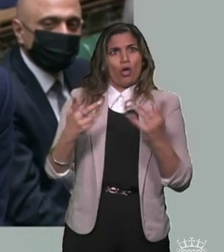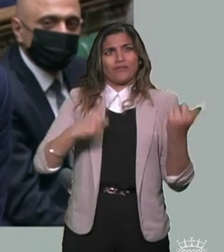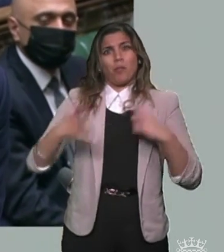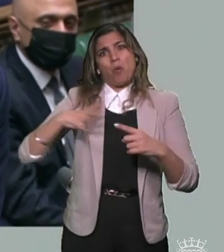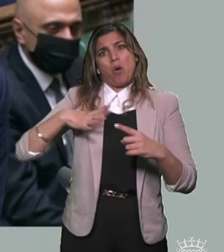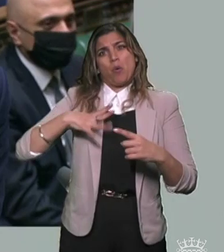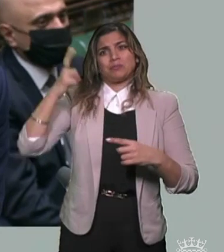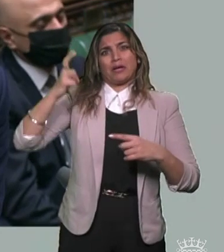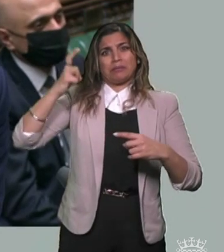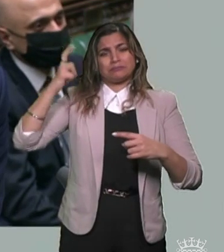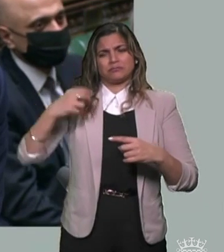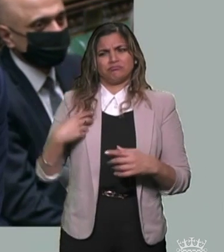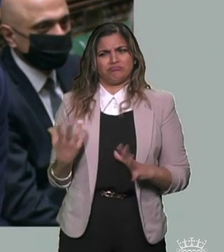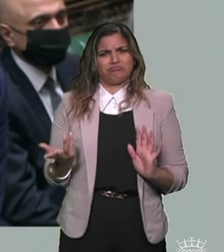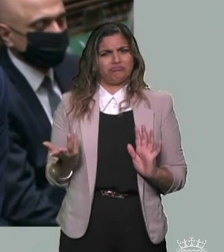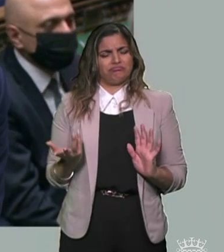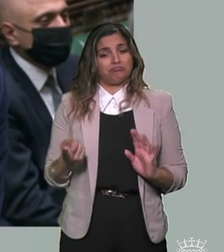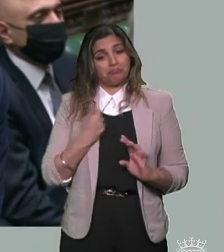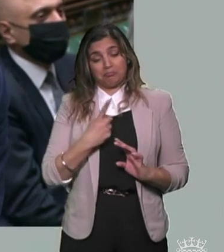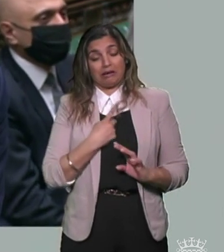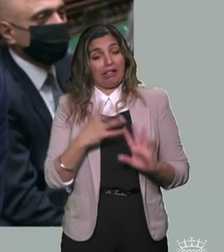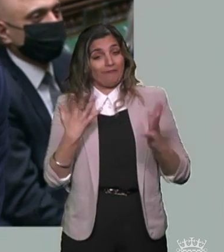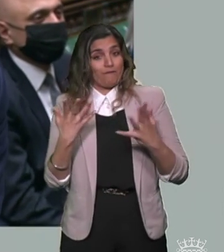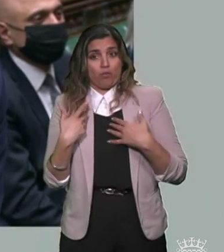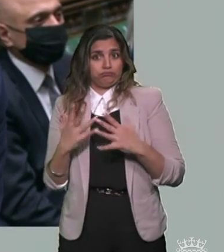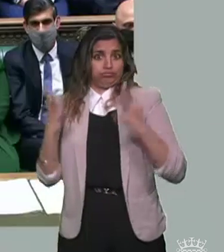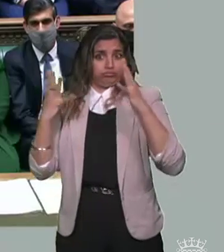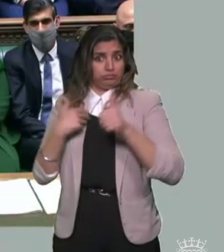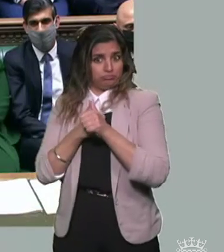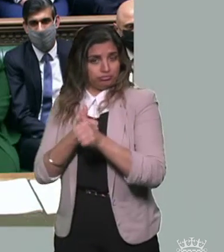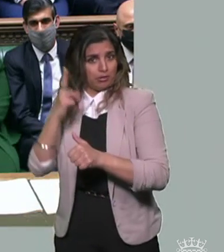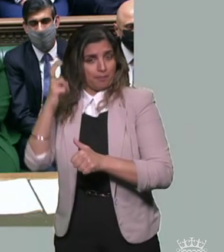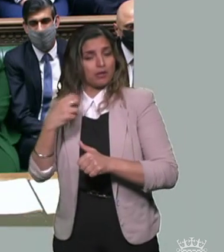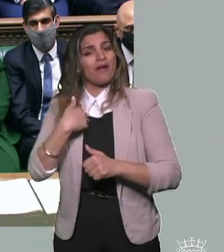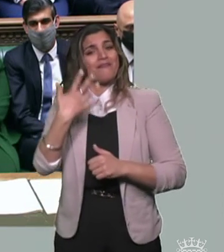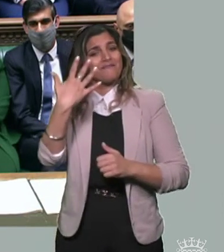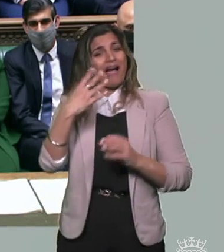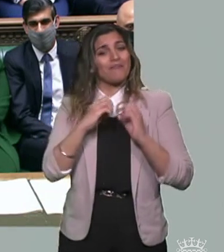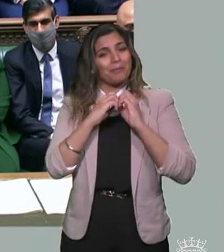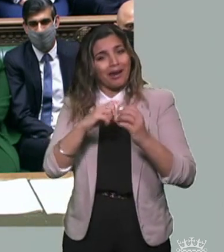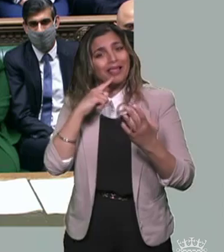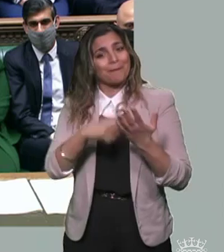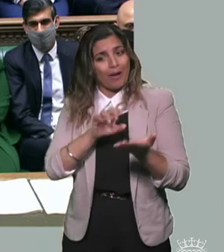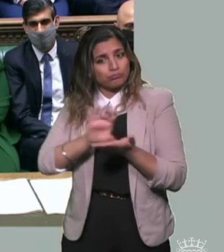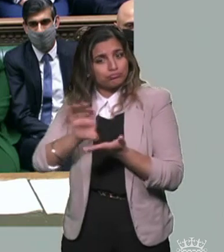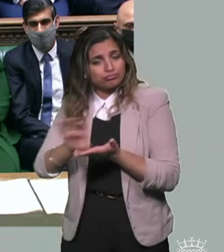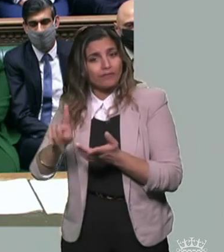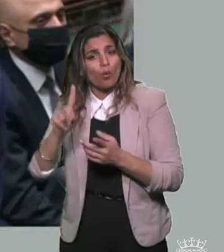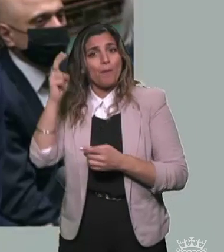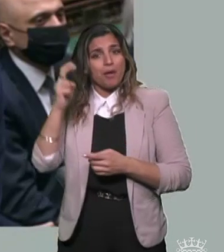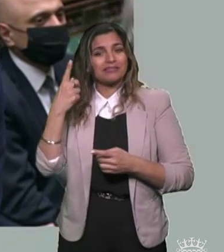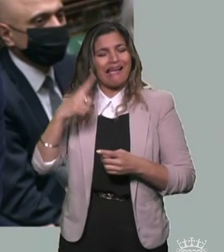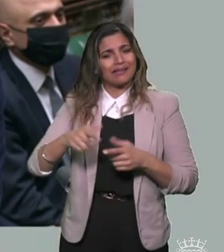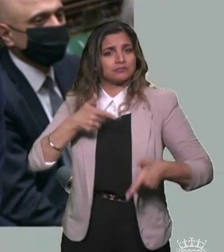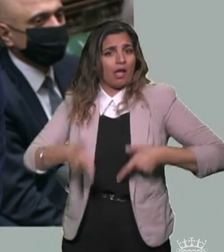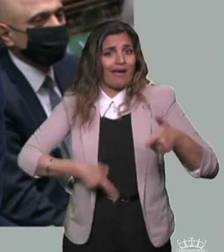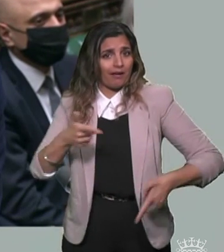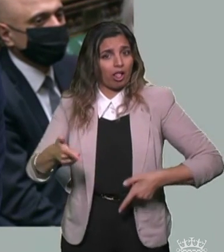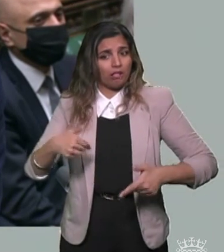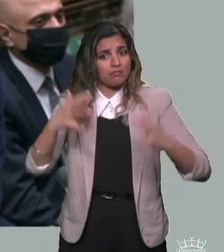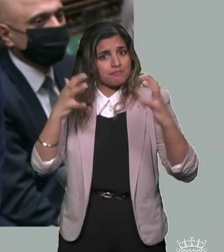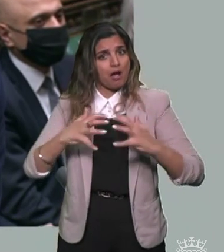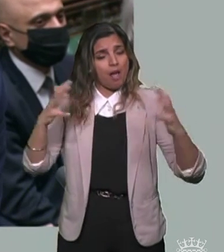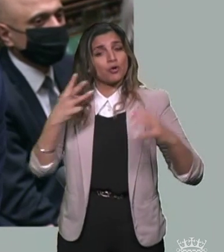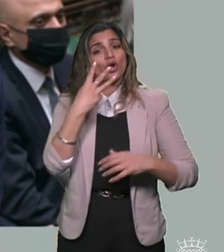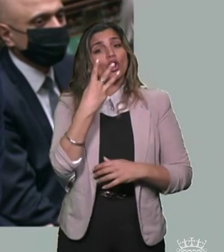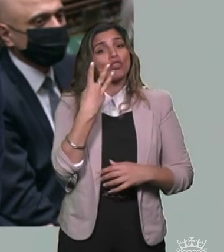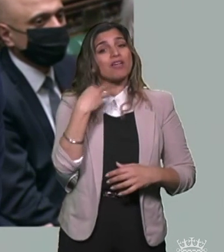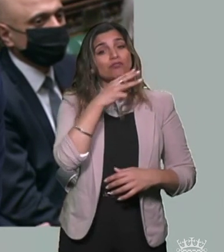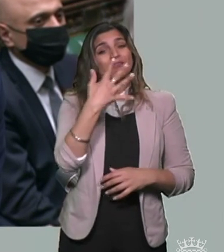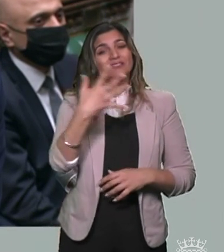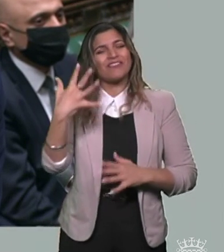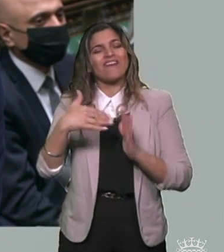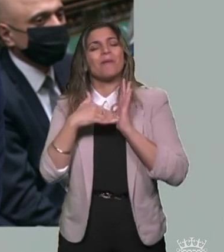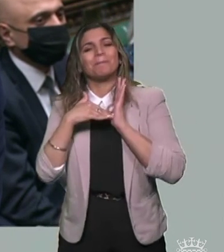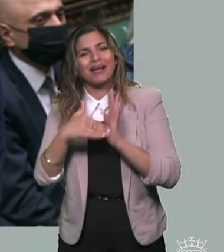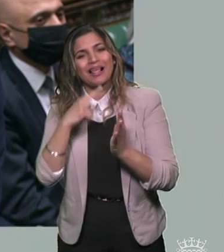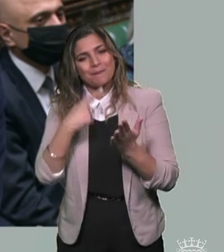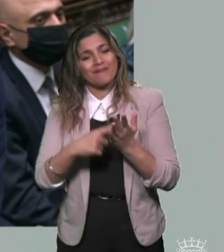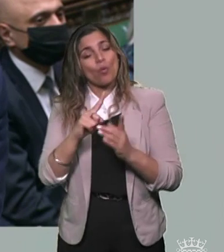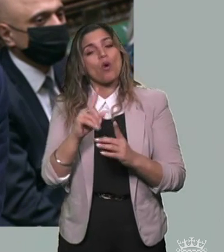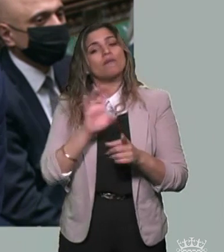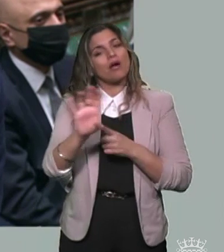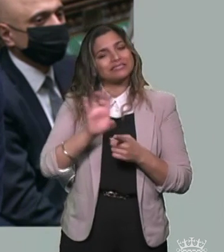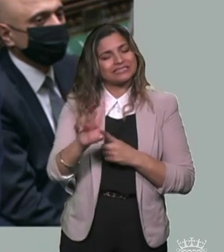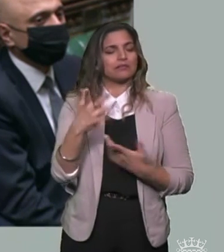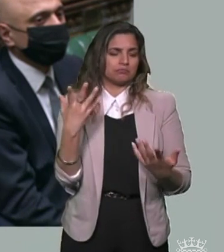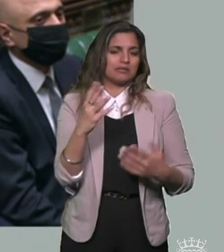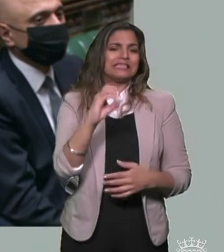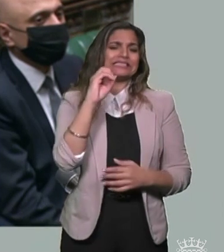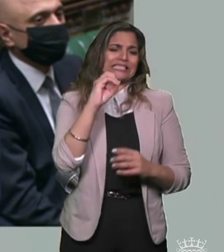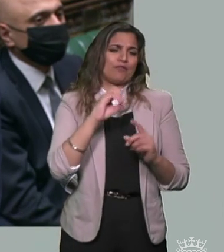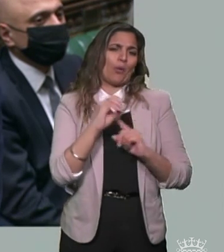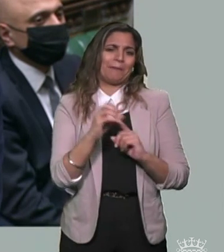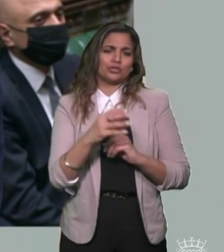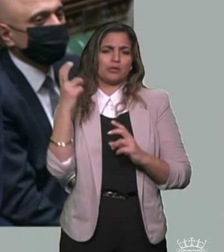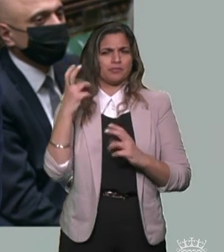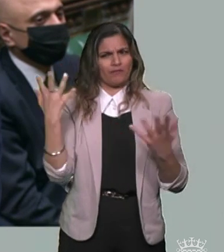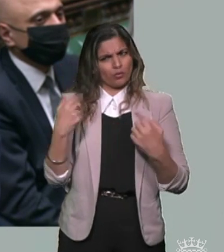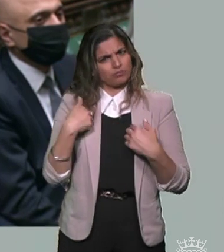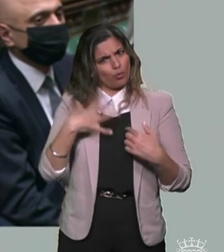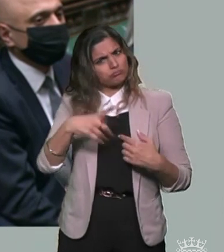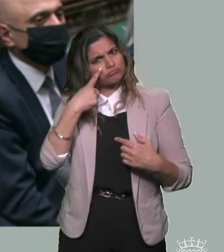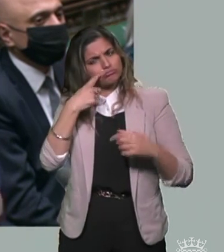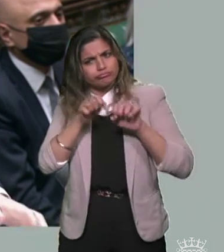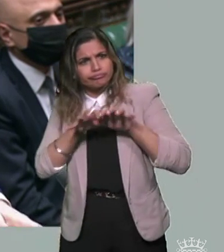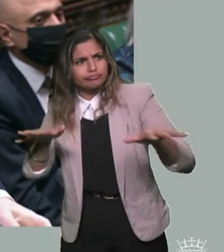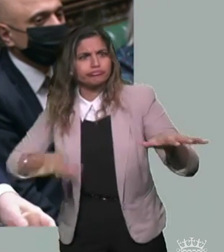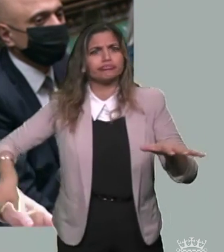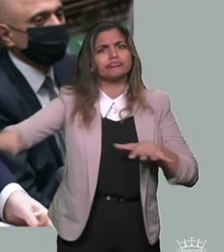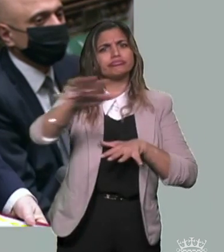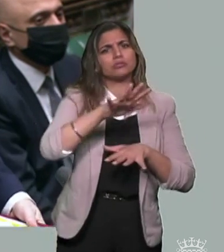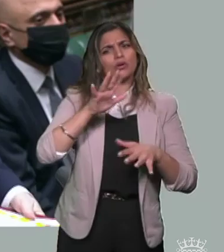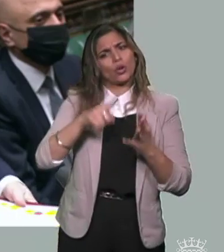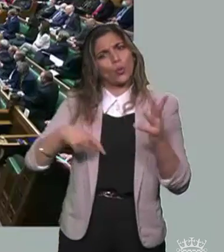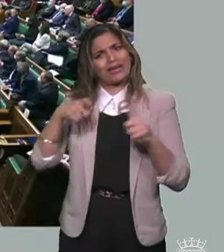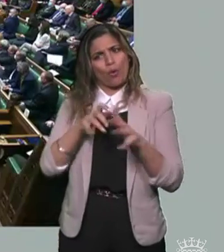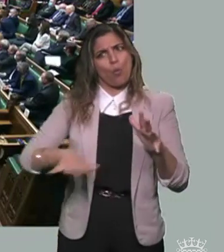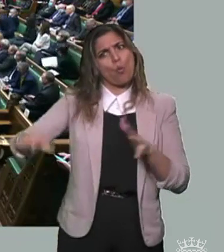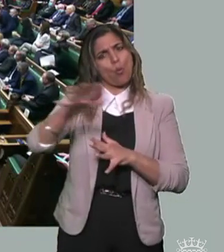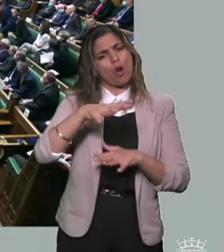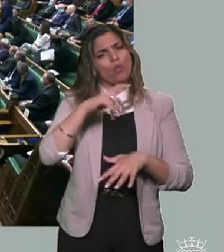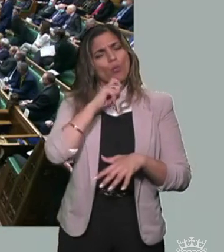I am personally a bus fanatic. We are putting £5 billion into buses and cycling during this Parliament, and there is £355 million of new funding for zero-emission buses—and yes of course we want to see the benefits of that funding spread right across the whole of the United Kingdom.